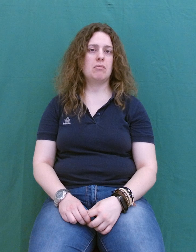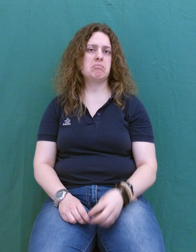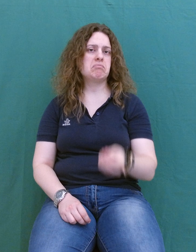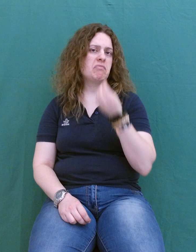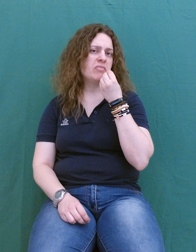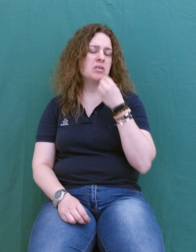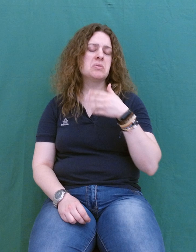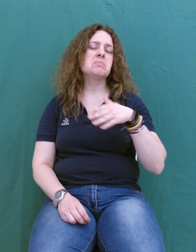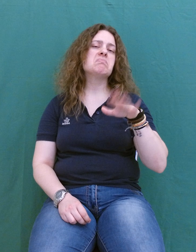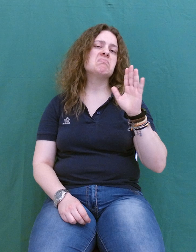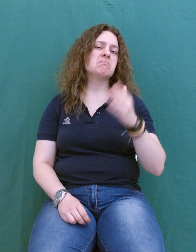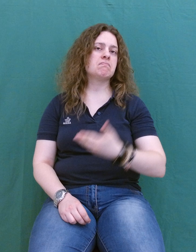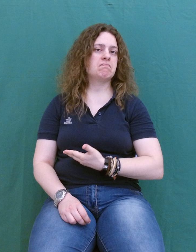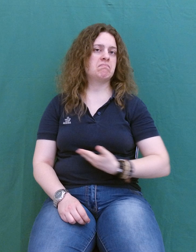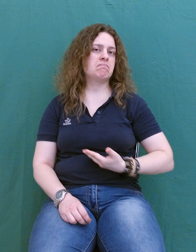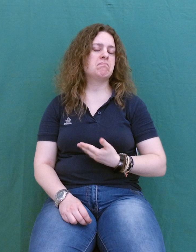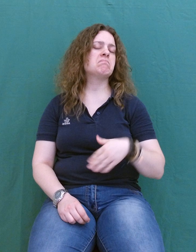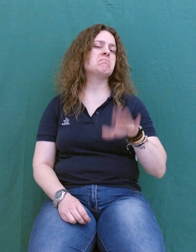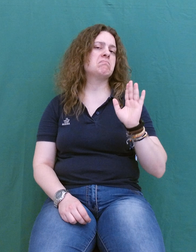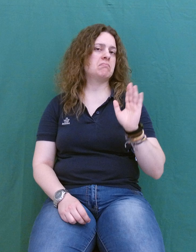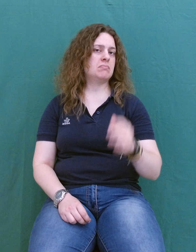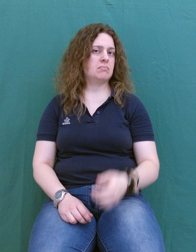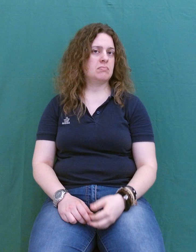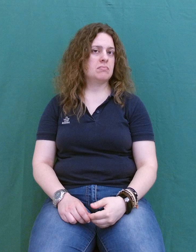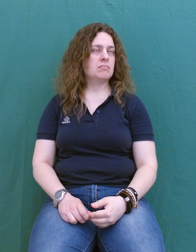ΦΑΓΗΤΟ ΔΕΝ ΠΕΙΝΑΩ ΔΕΝ